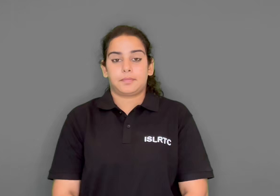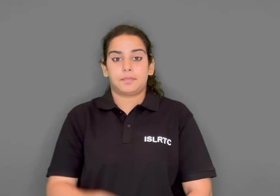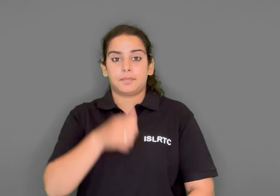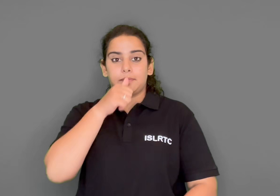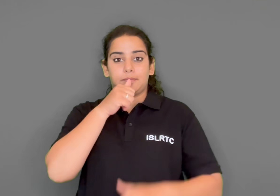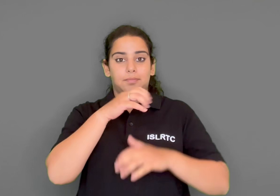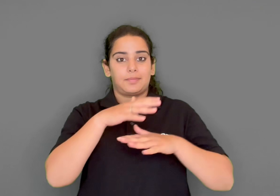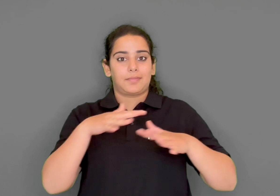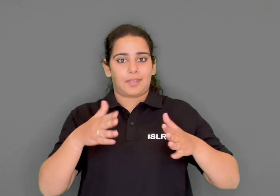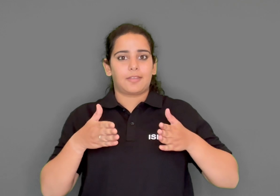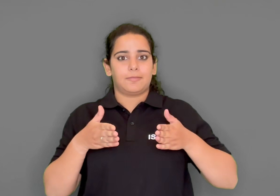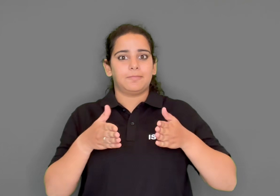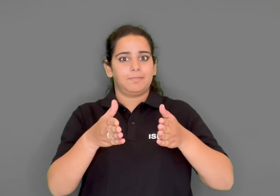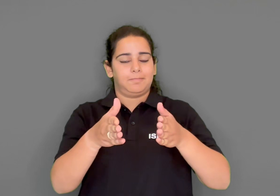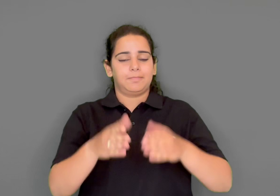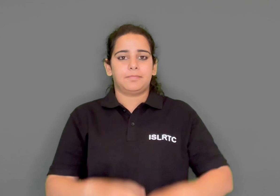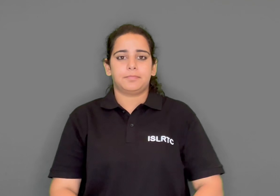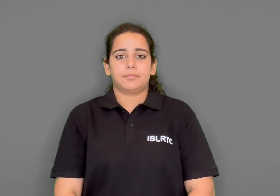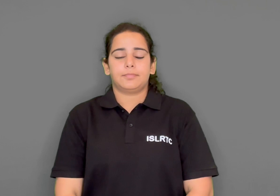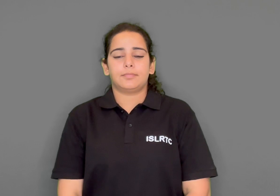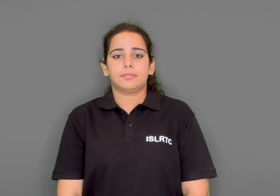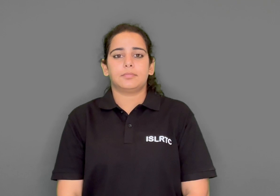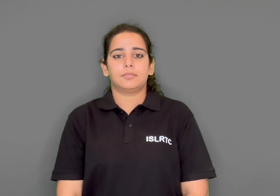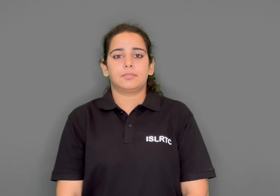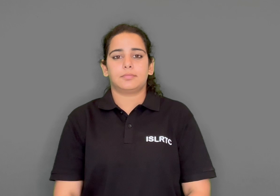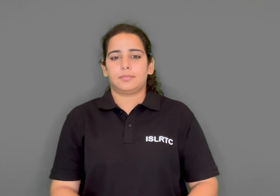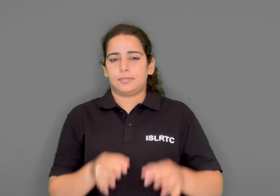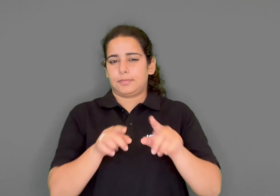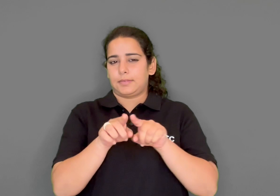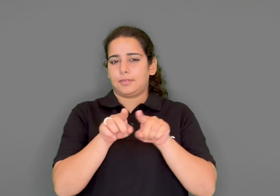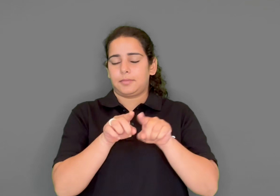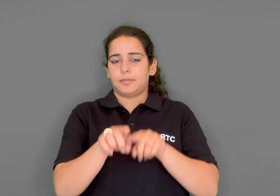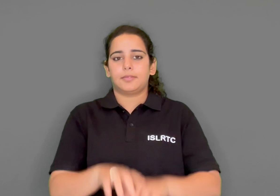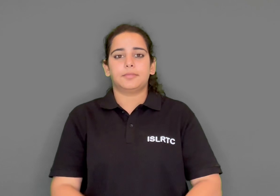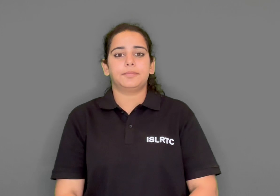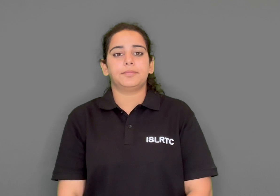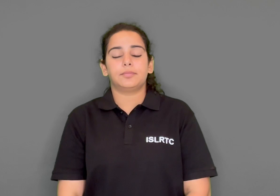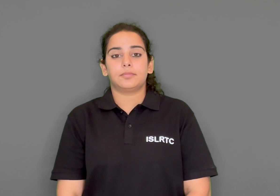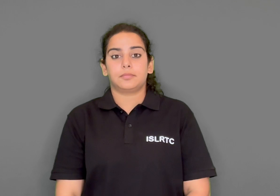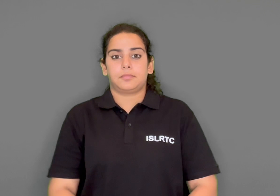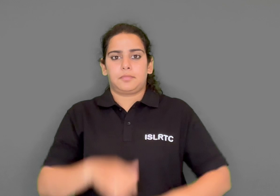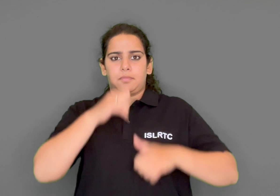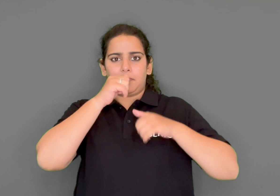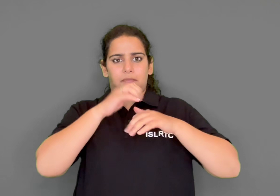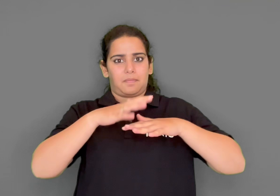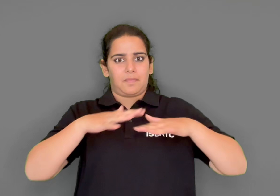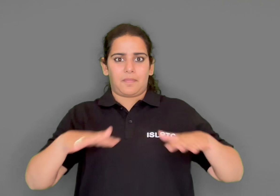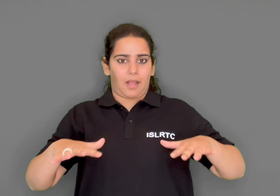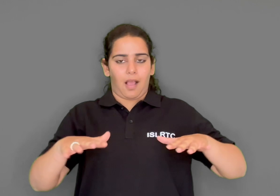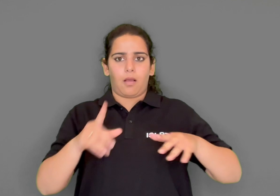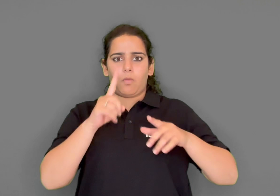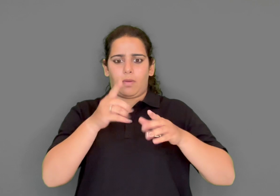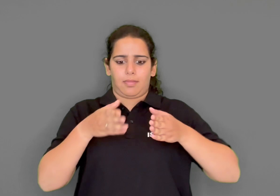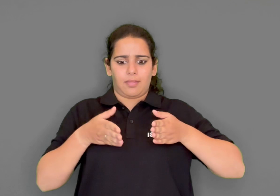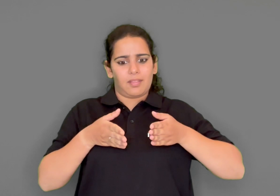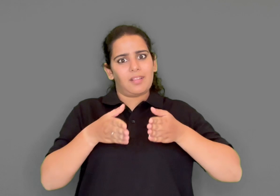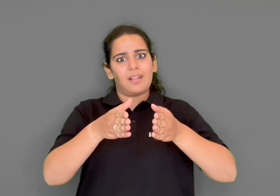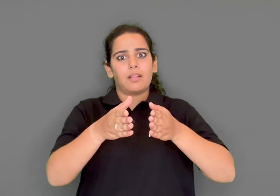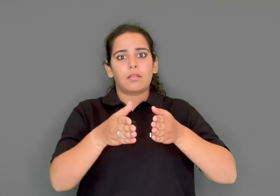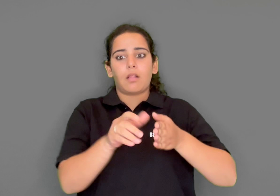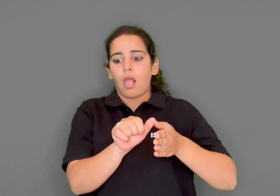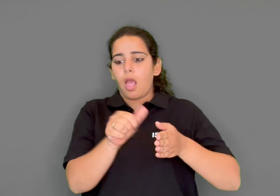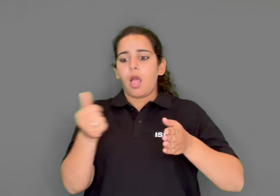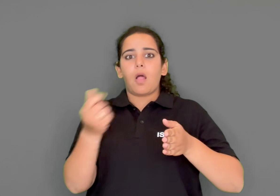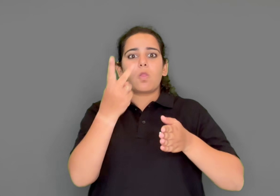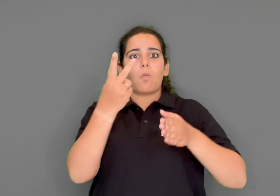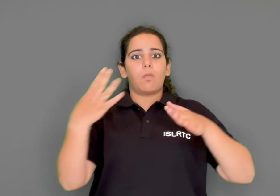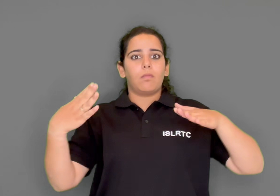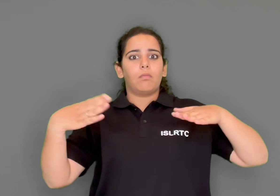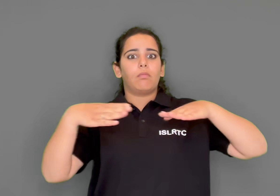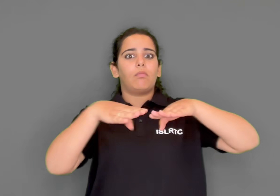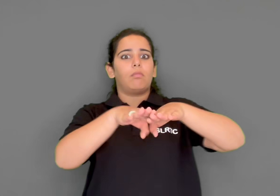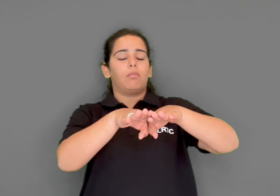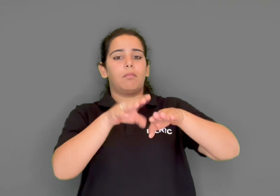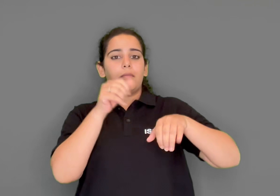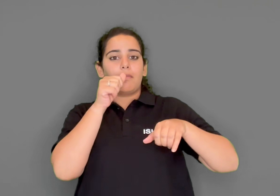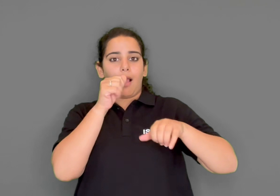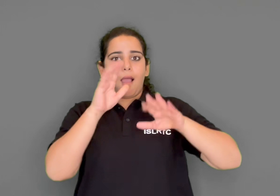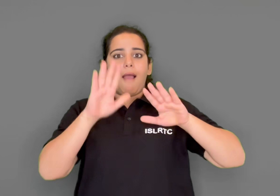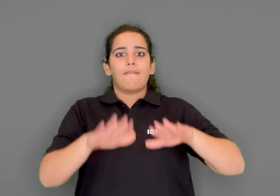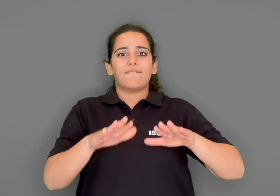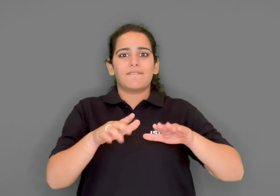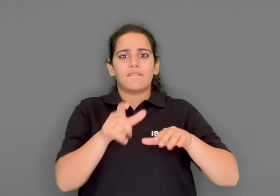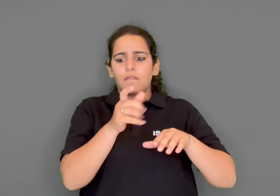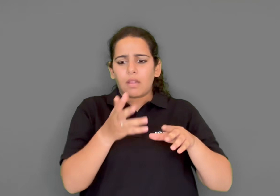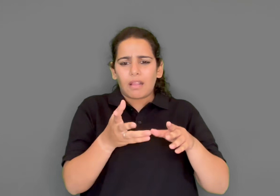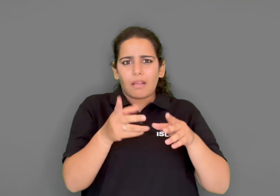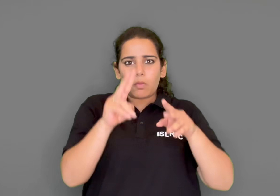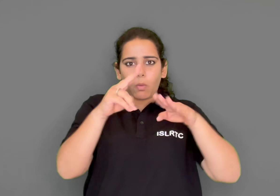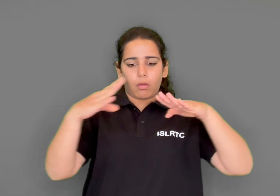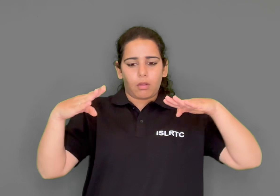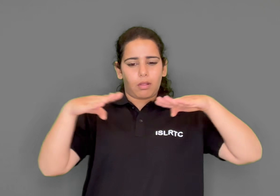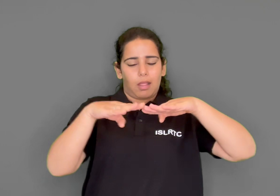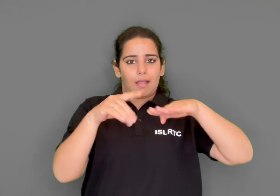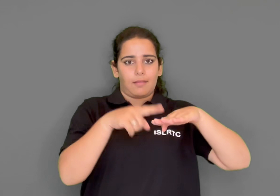Channel A length of water wider than a strait joining two larger areas especially two seas